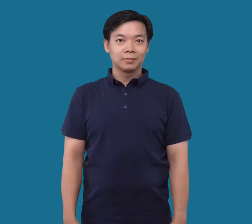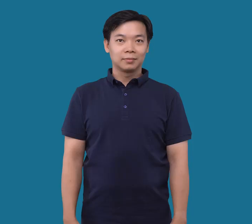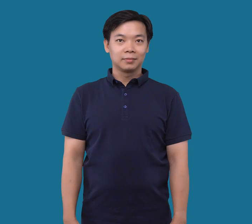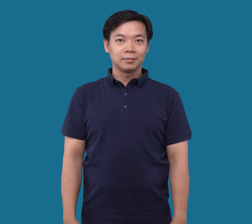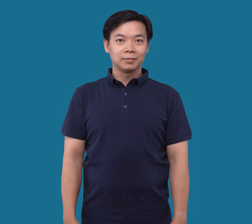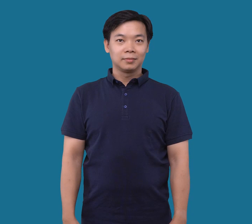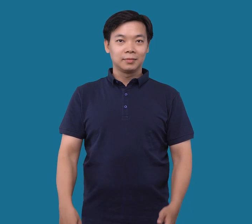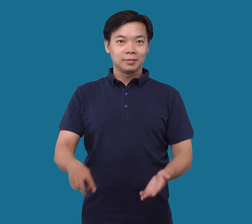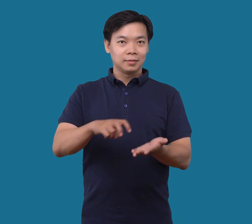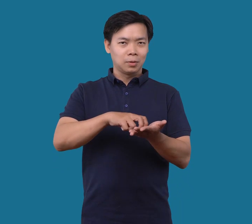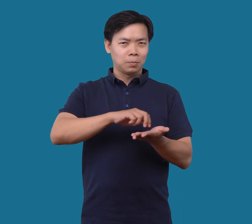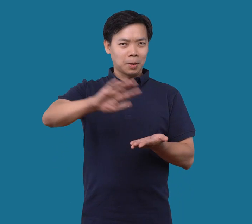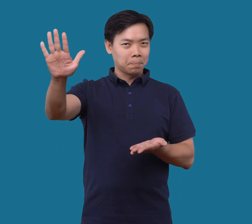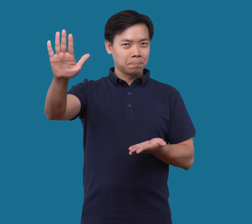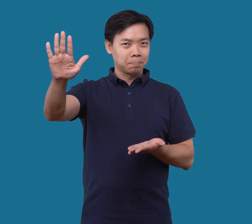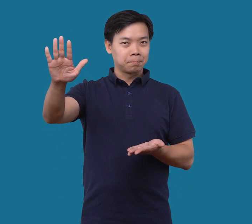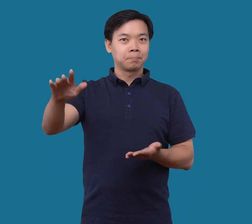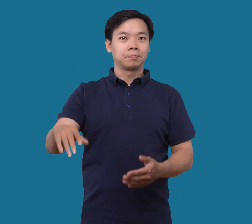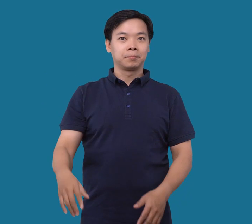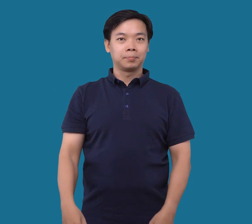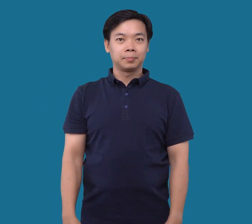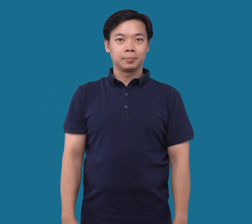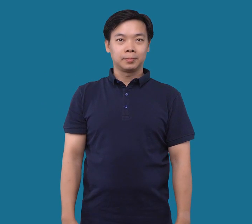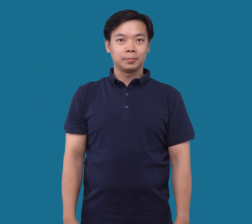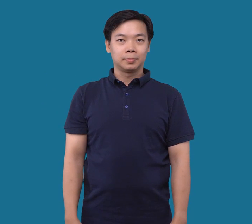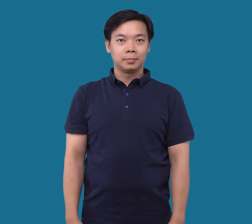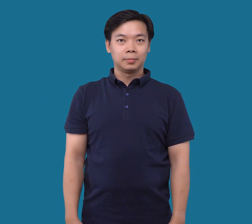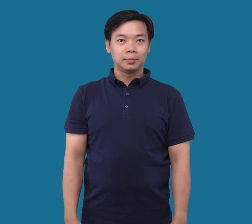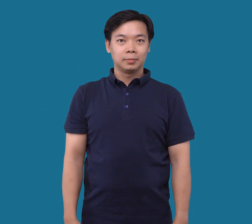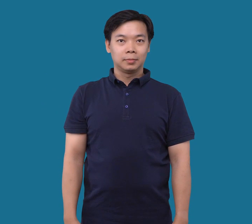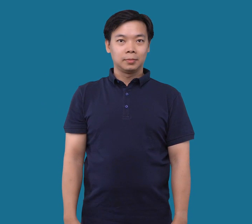anh dũng